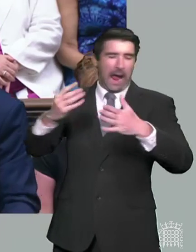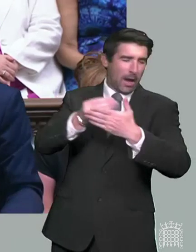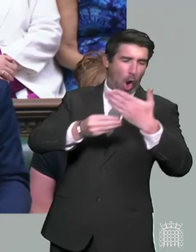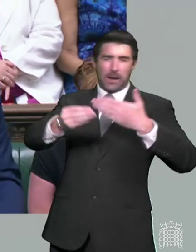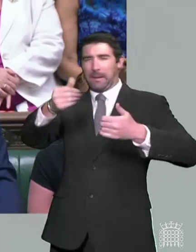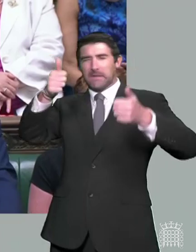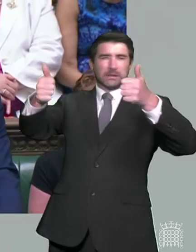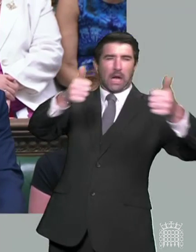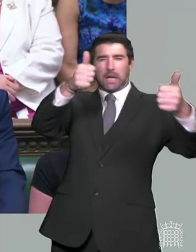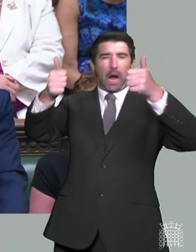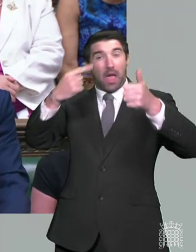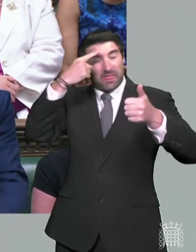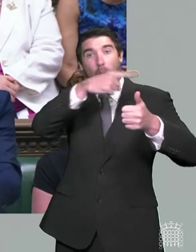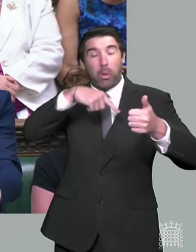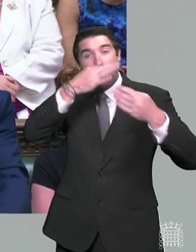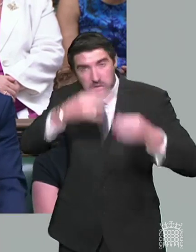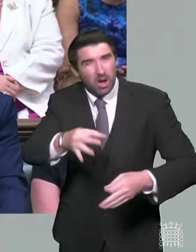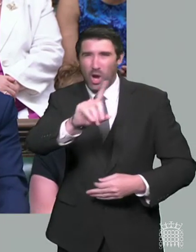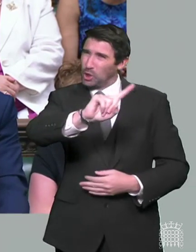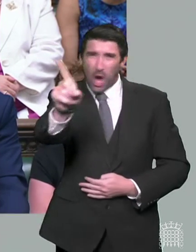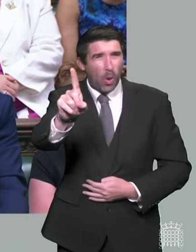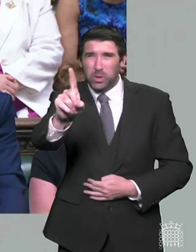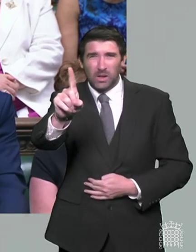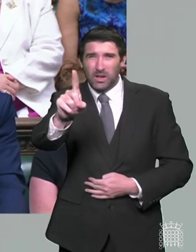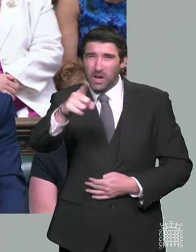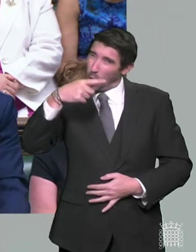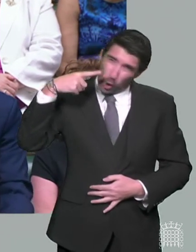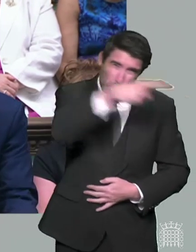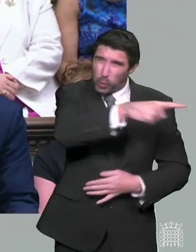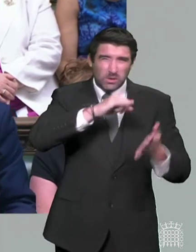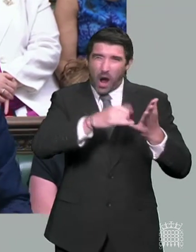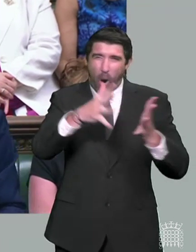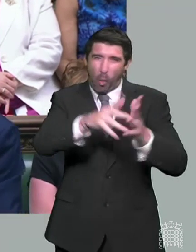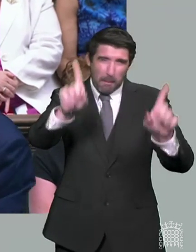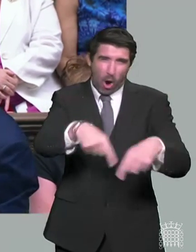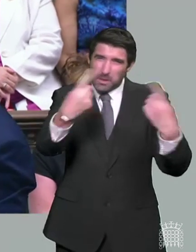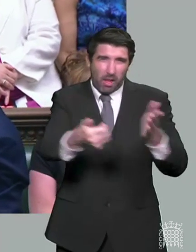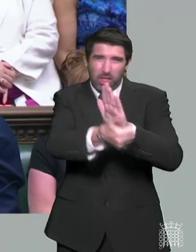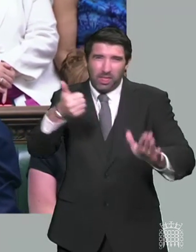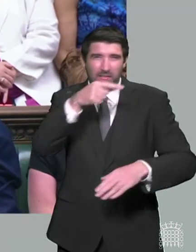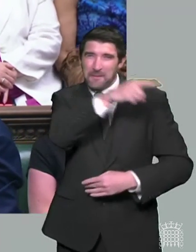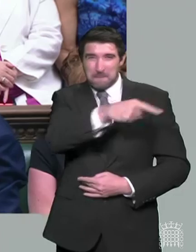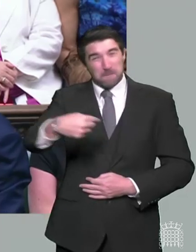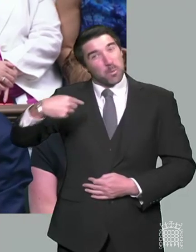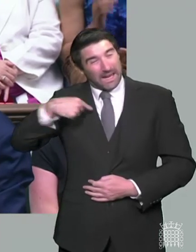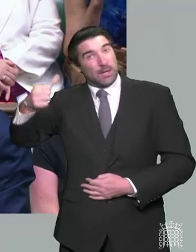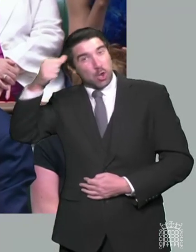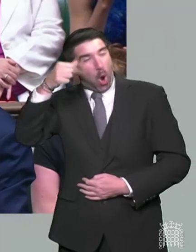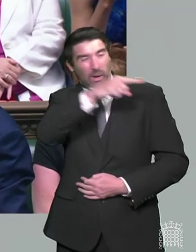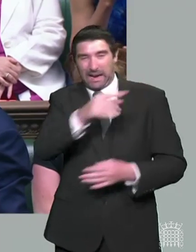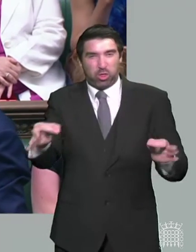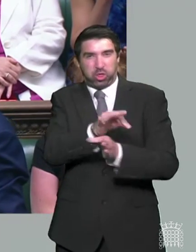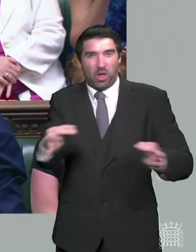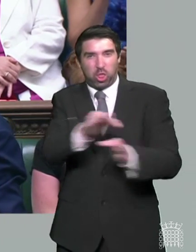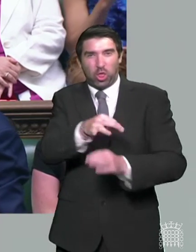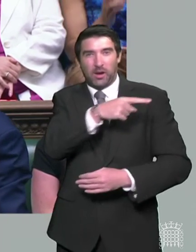The problem is, the Force just isn’t with him any more.